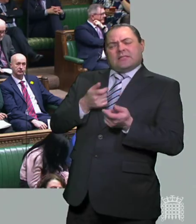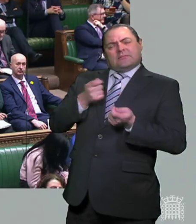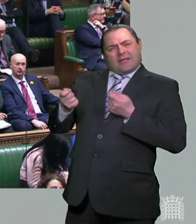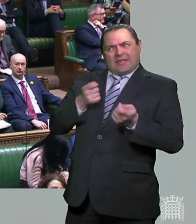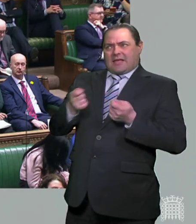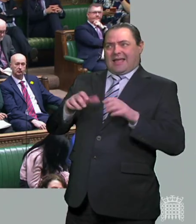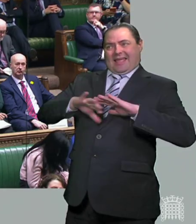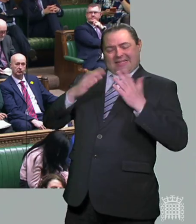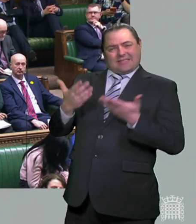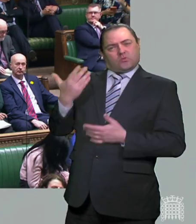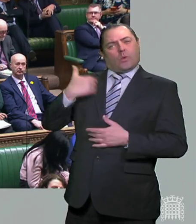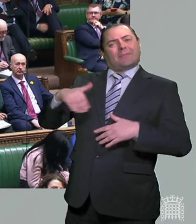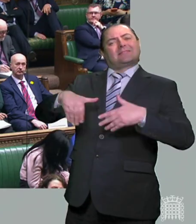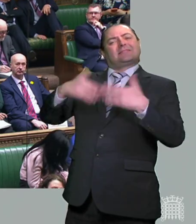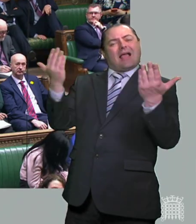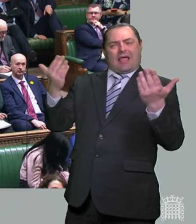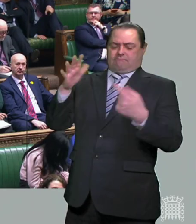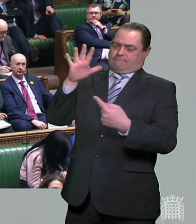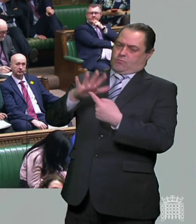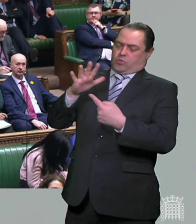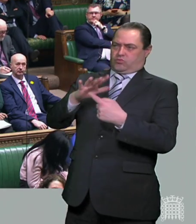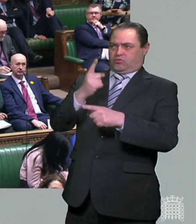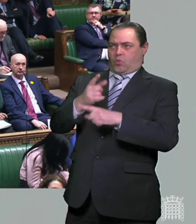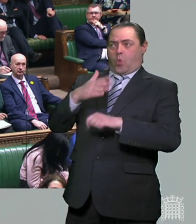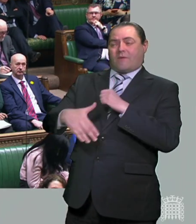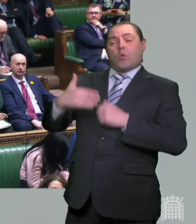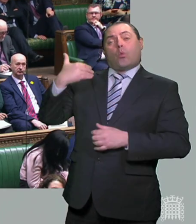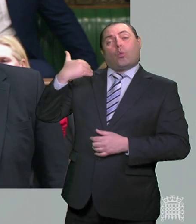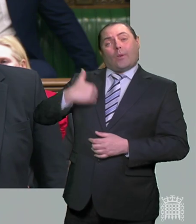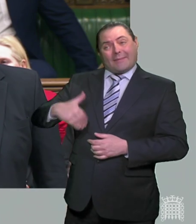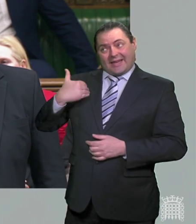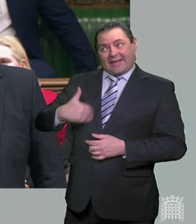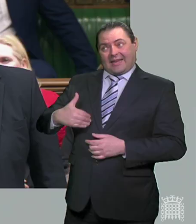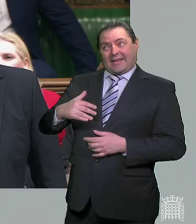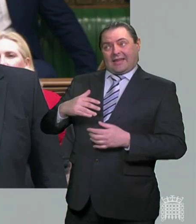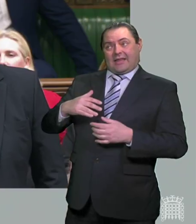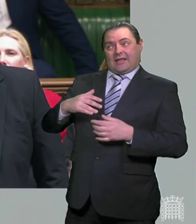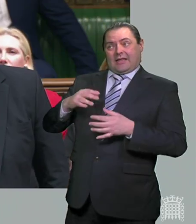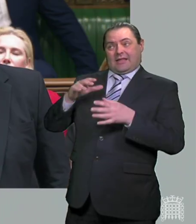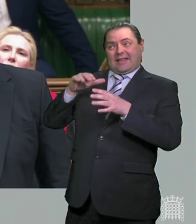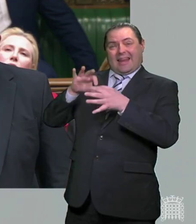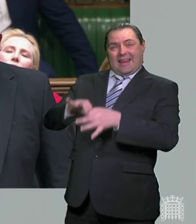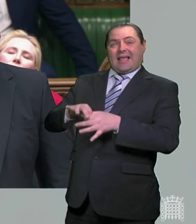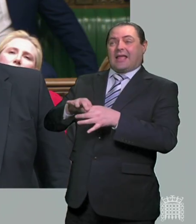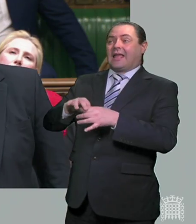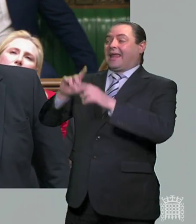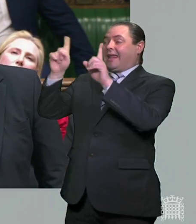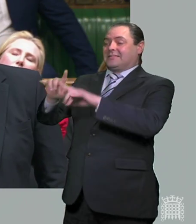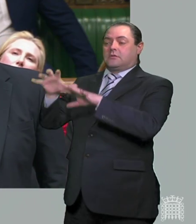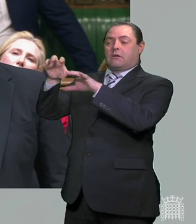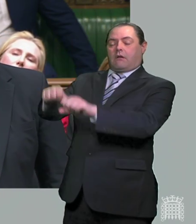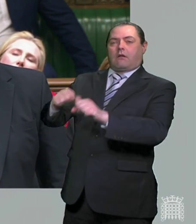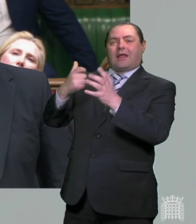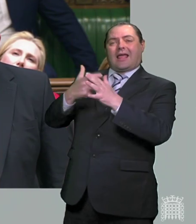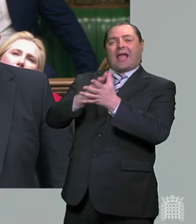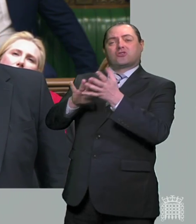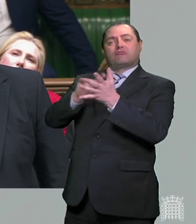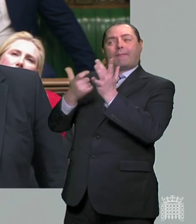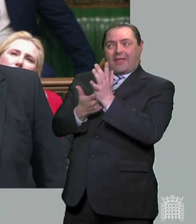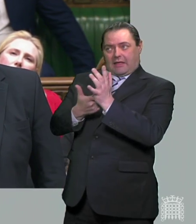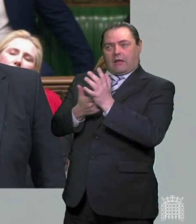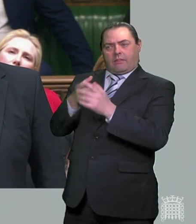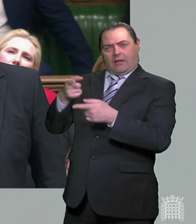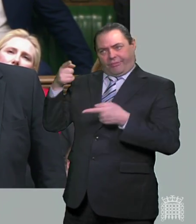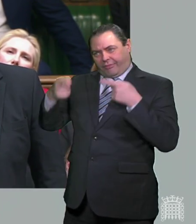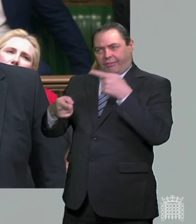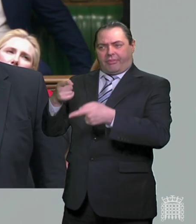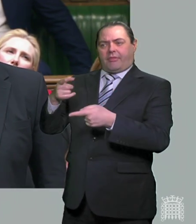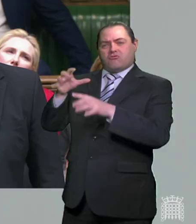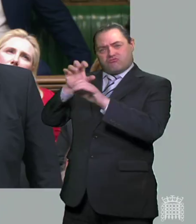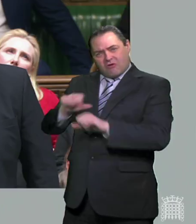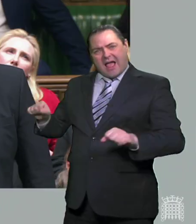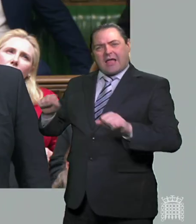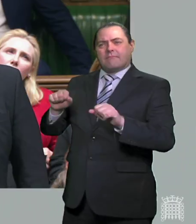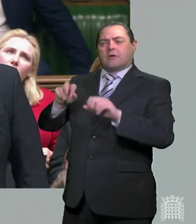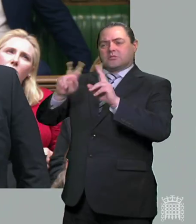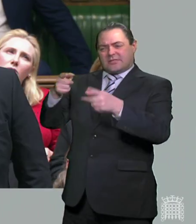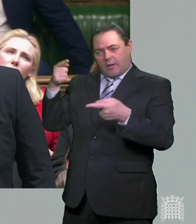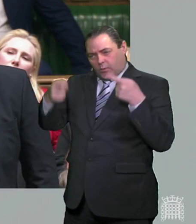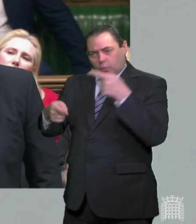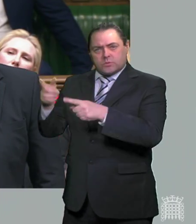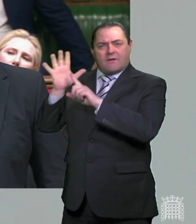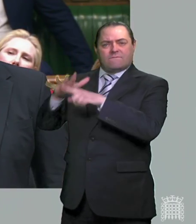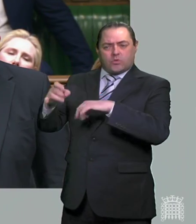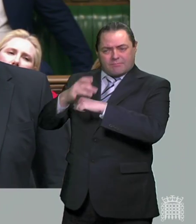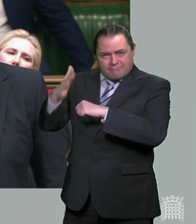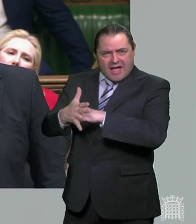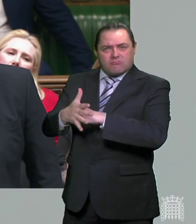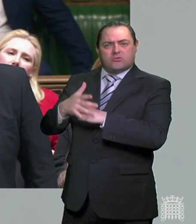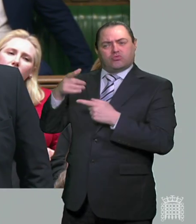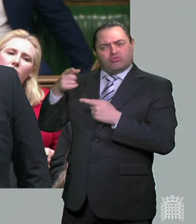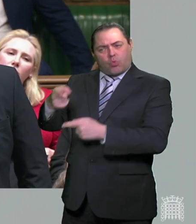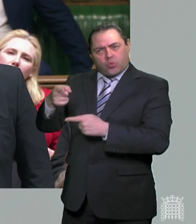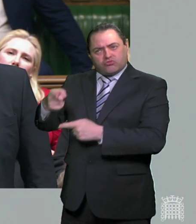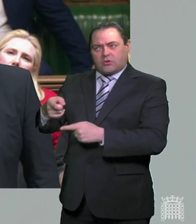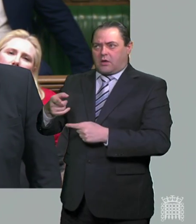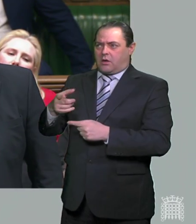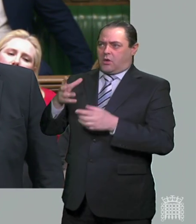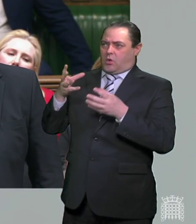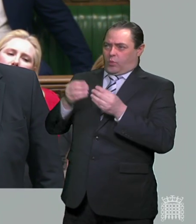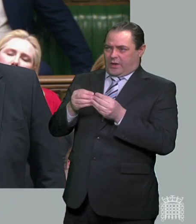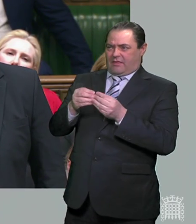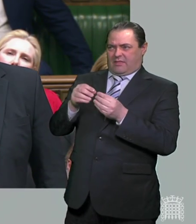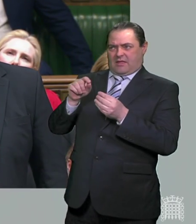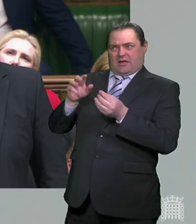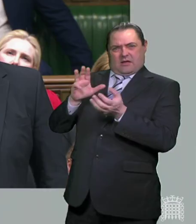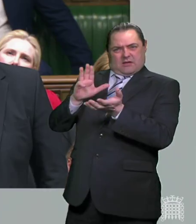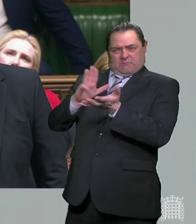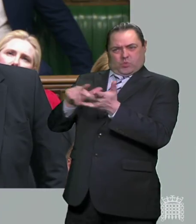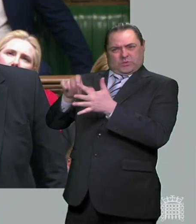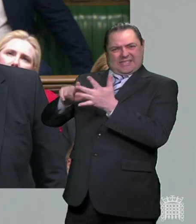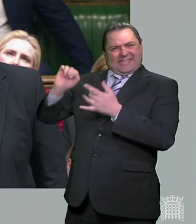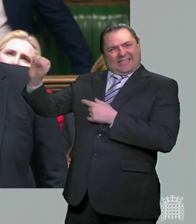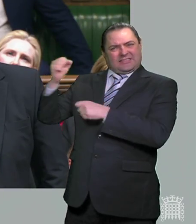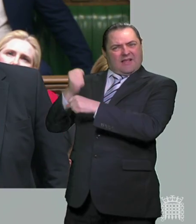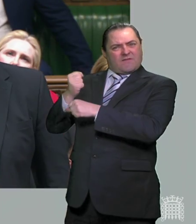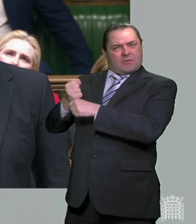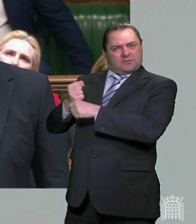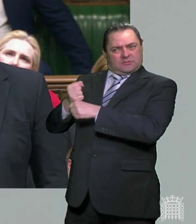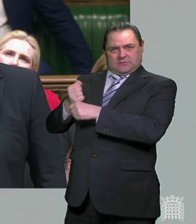On International Women’s Day, it is vital that we talk about women in Indian-occupied Kashmir being subjected to rape, domestic abuse, kidnapping, forced marriage and torture by Prime Minister Modi’s extremist BJP-led Government.